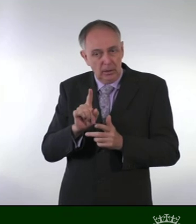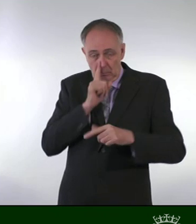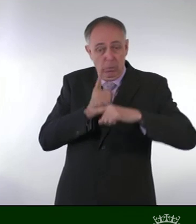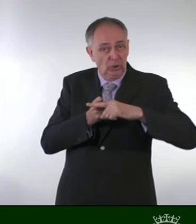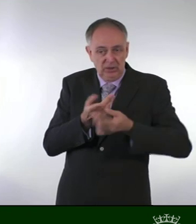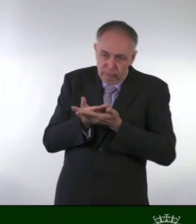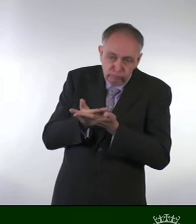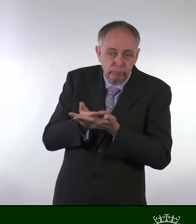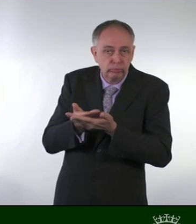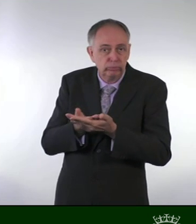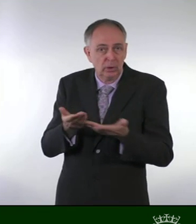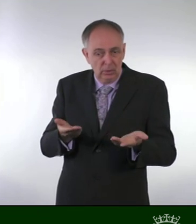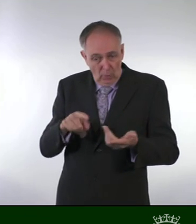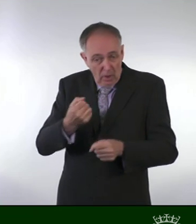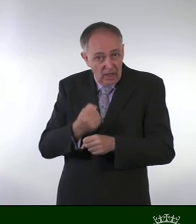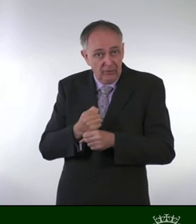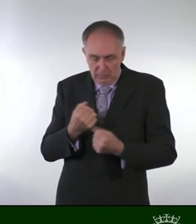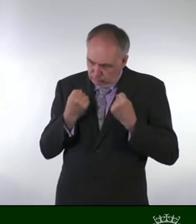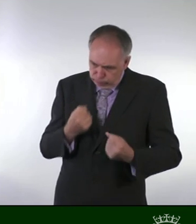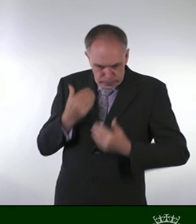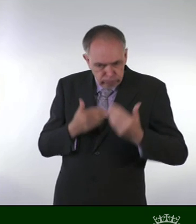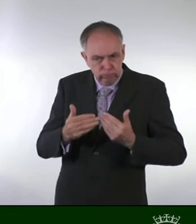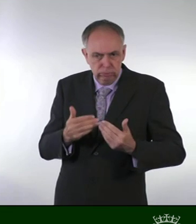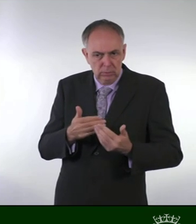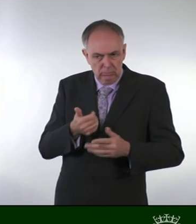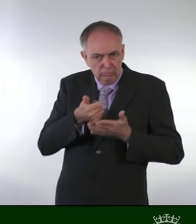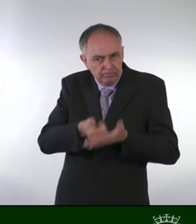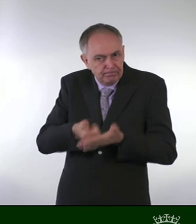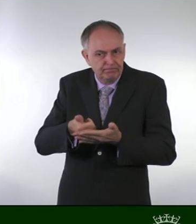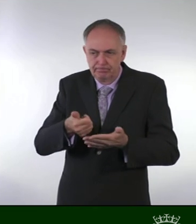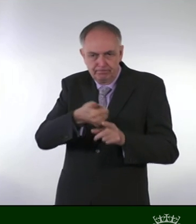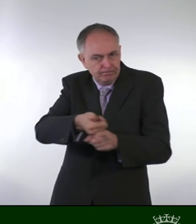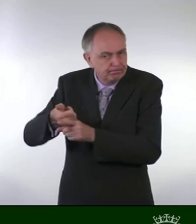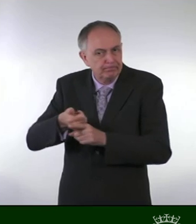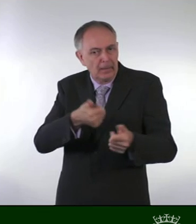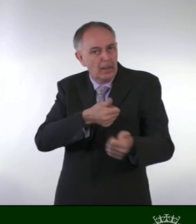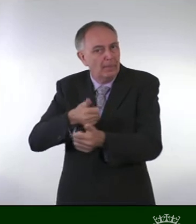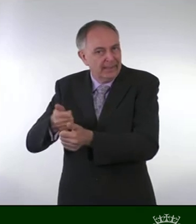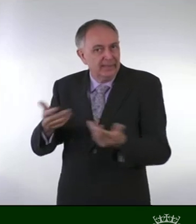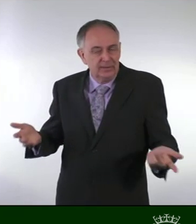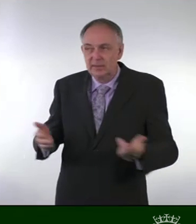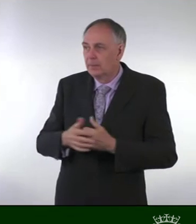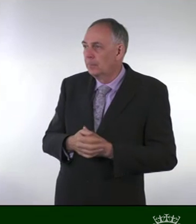That is the work of this Government: getting on, helping companies through it and helping our people through it.